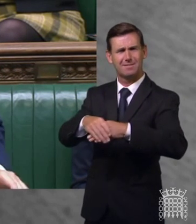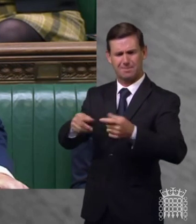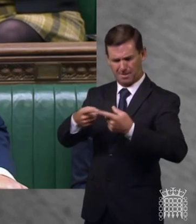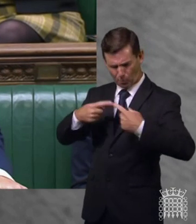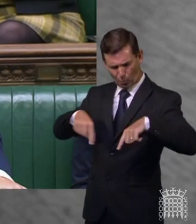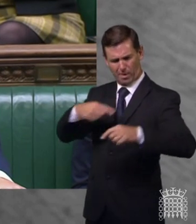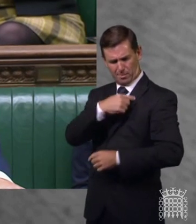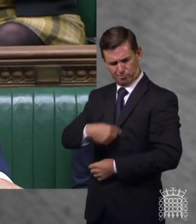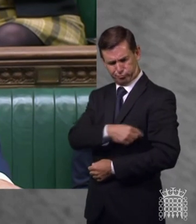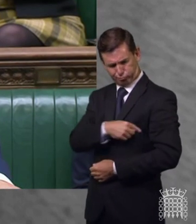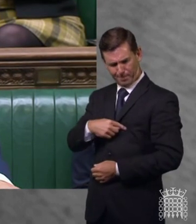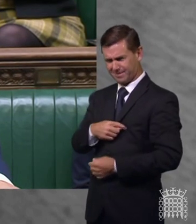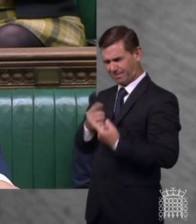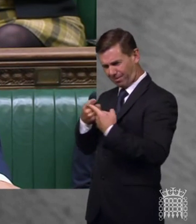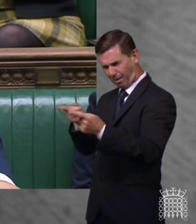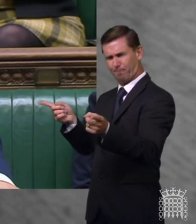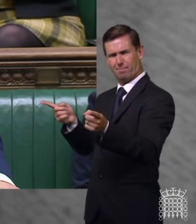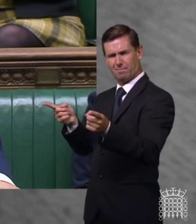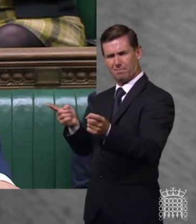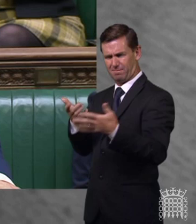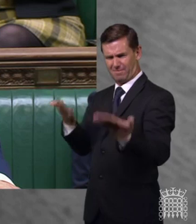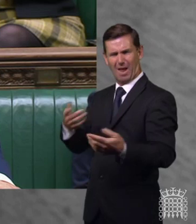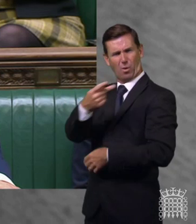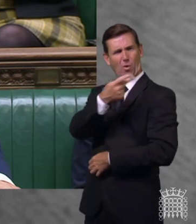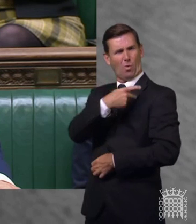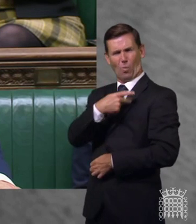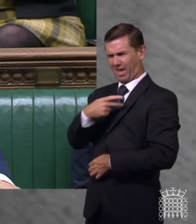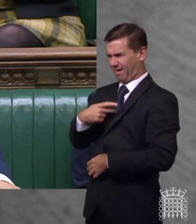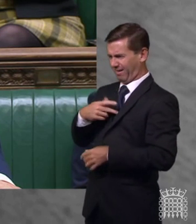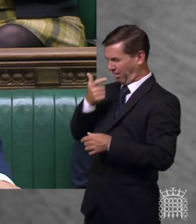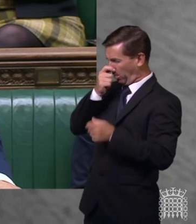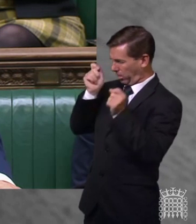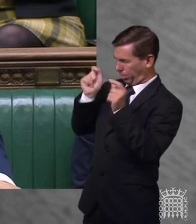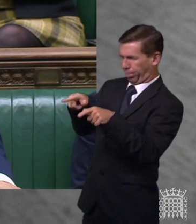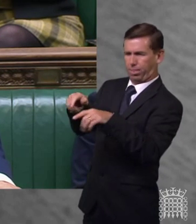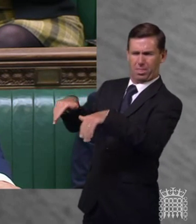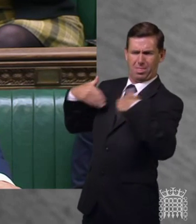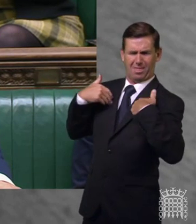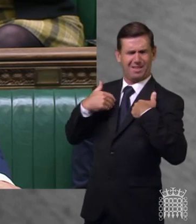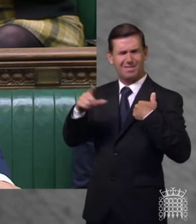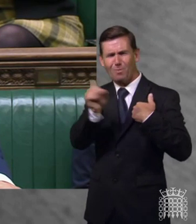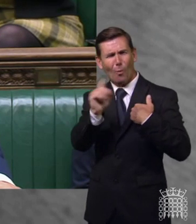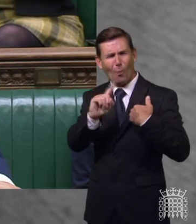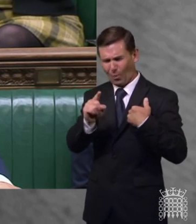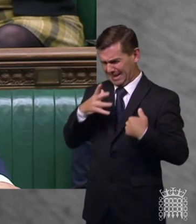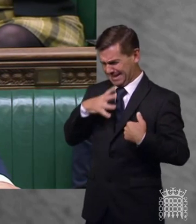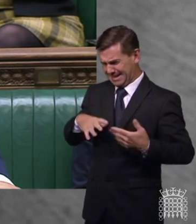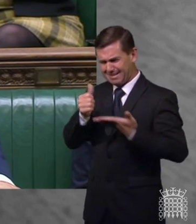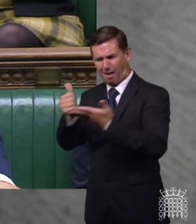They are now fearing for their lives. We do not turn our backs on friends at their time of need.